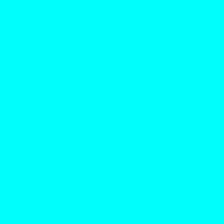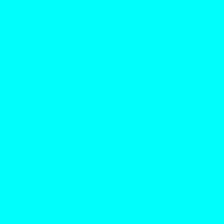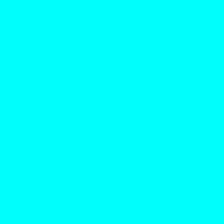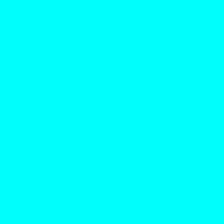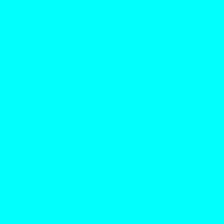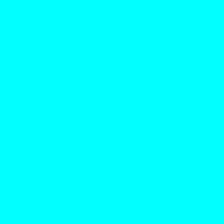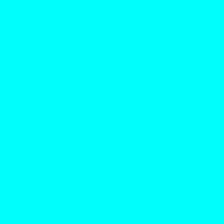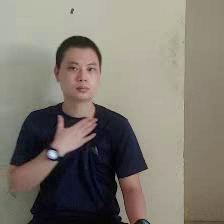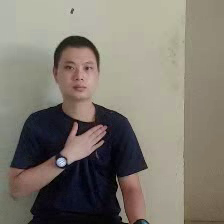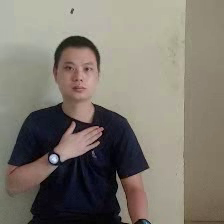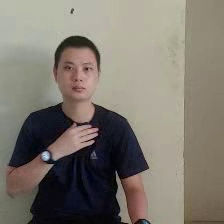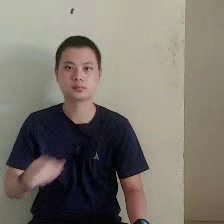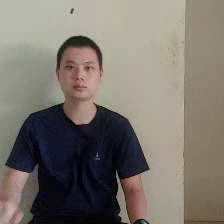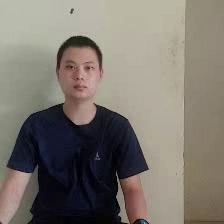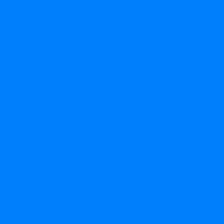Ăn mừng